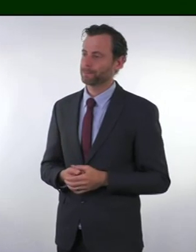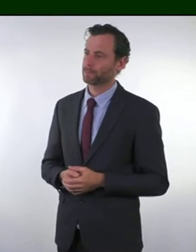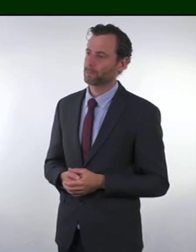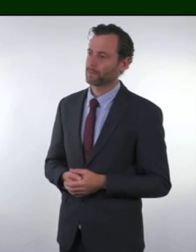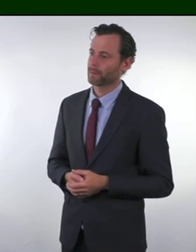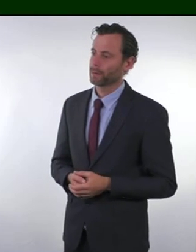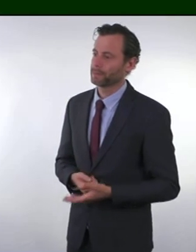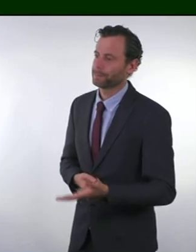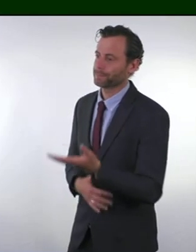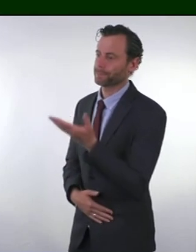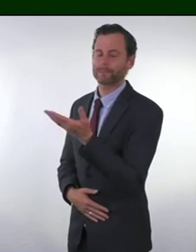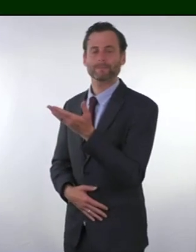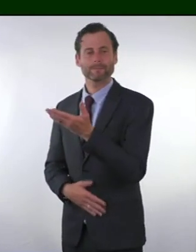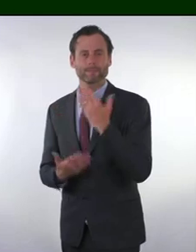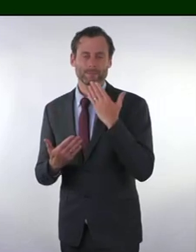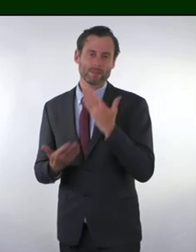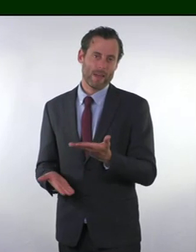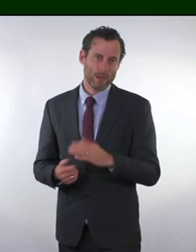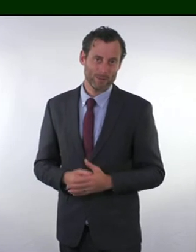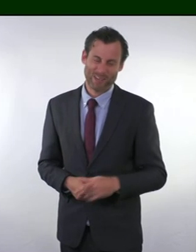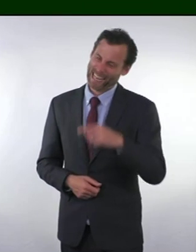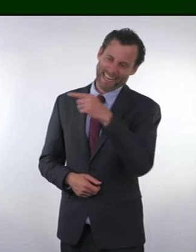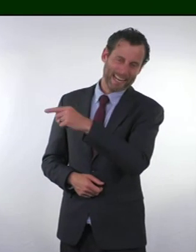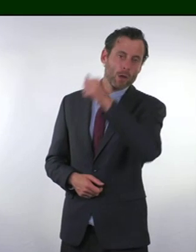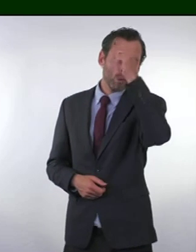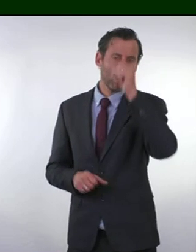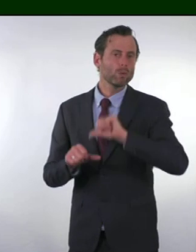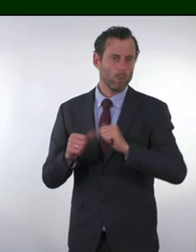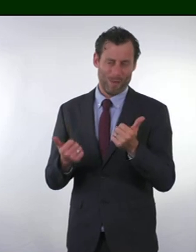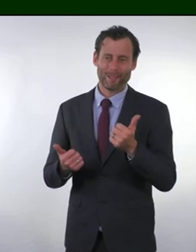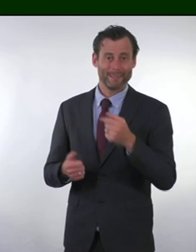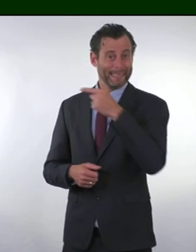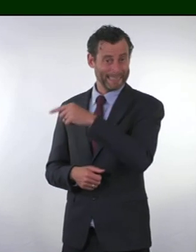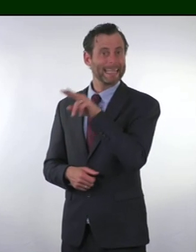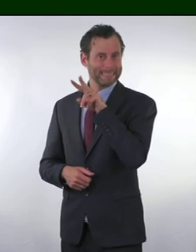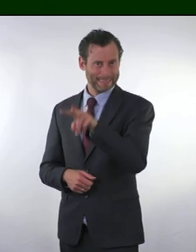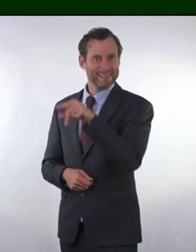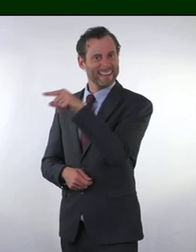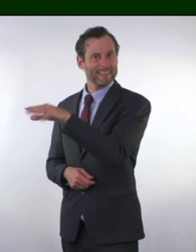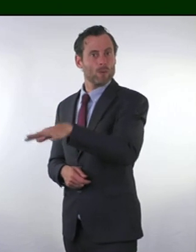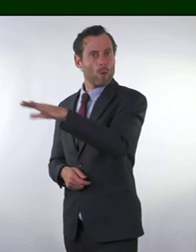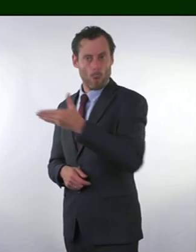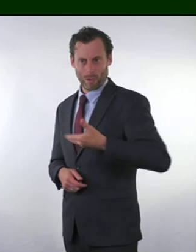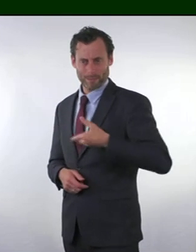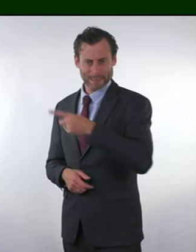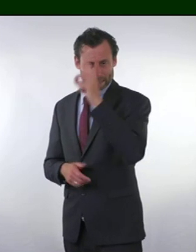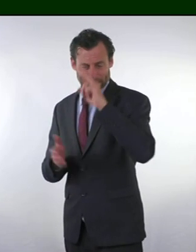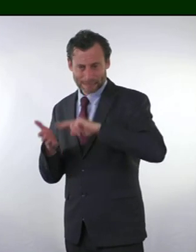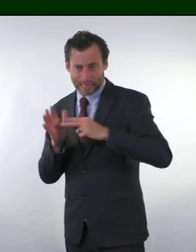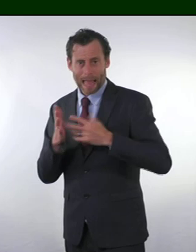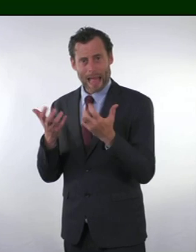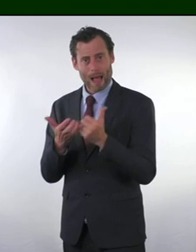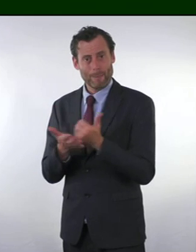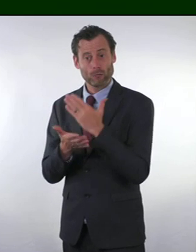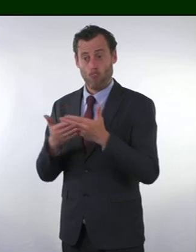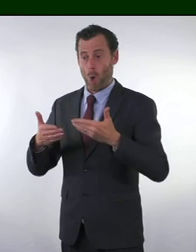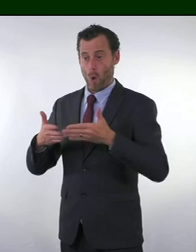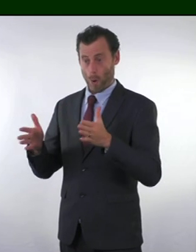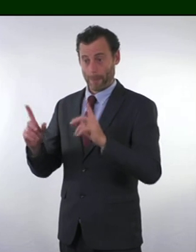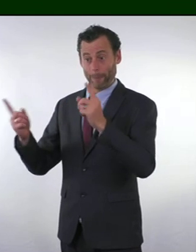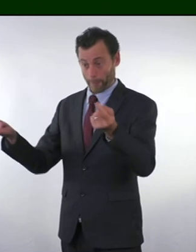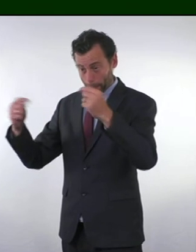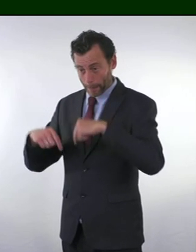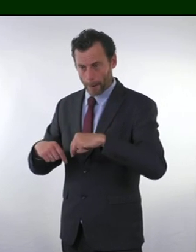My honourable Friend knows well, and he has seen first-hand, what a great job his local businesses have done in ensuring that their premises are safe for us to return to.